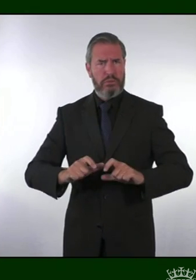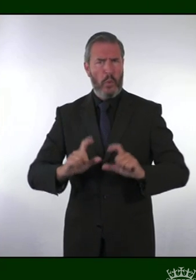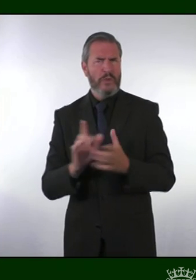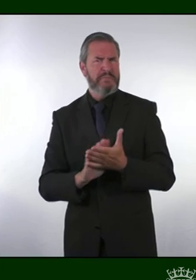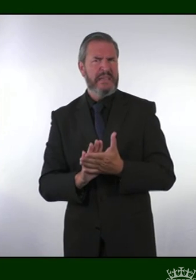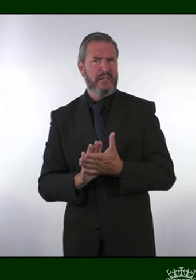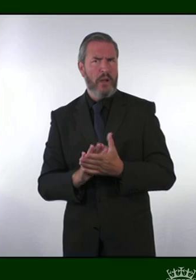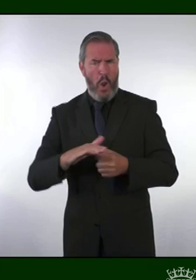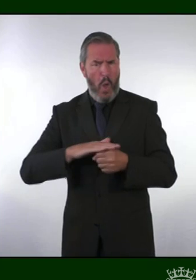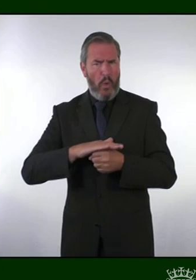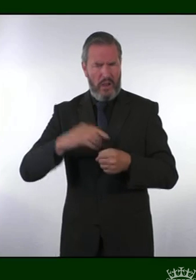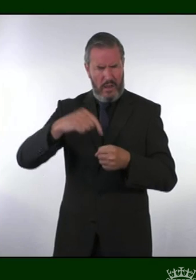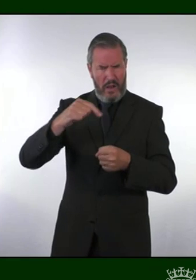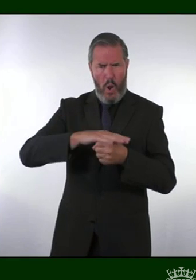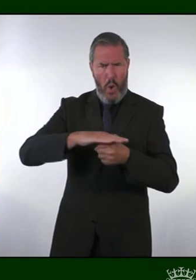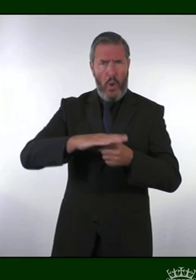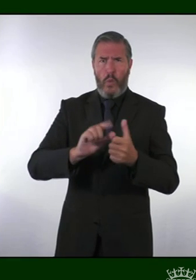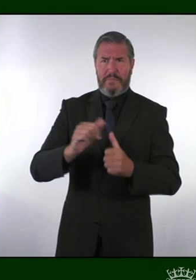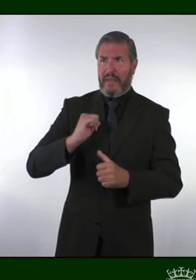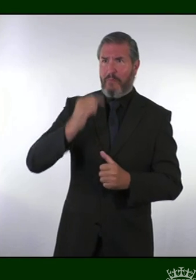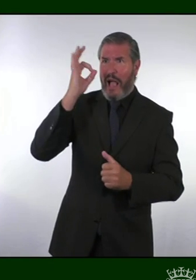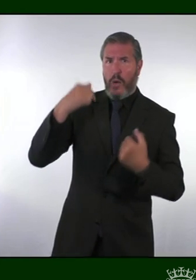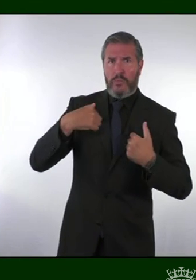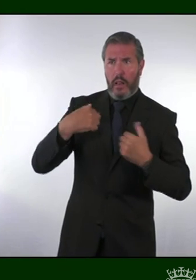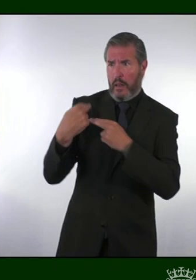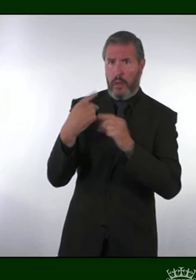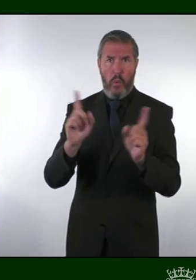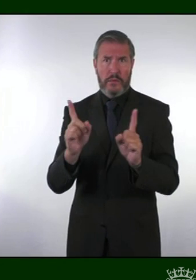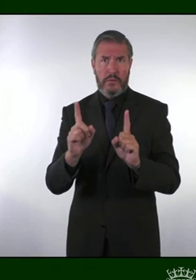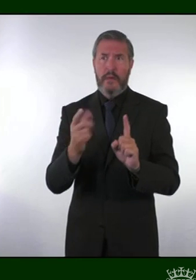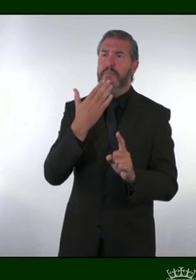“clear guidance as to those powers and what is expected of us”.